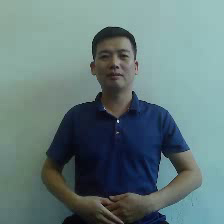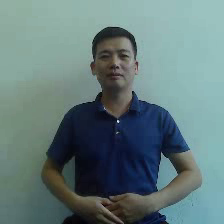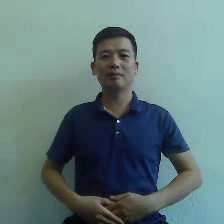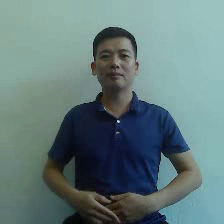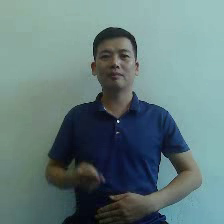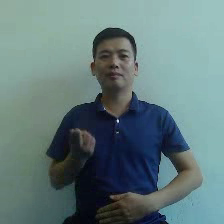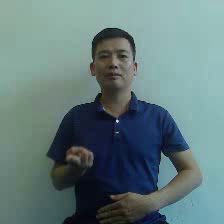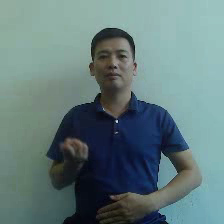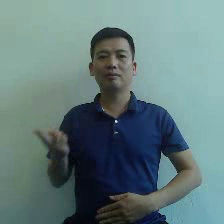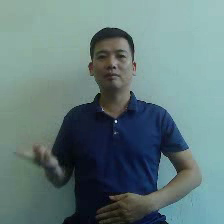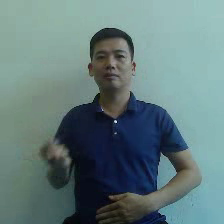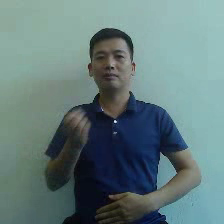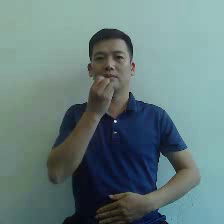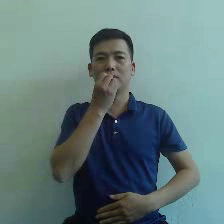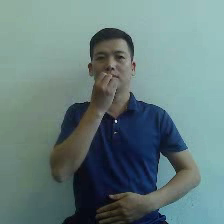Thức ăn